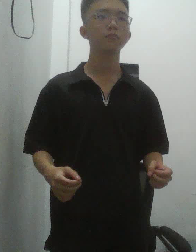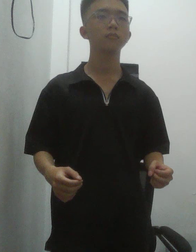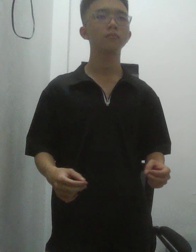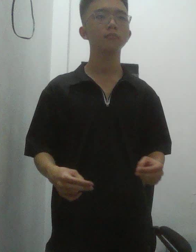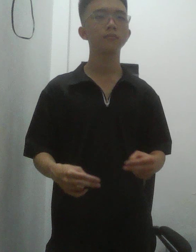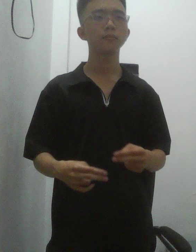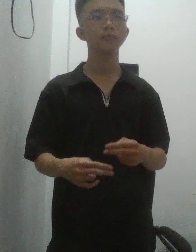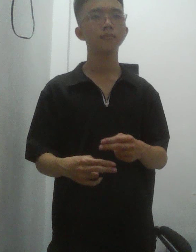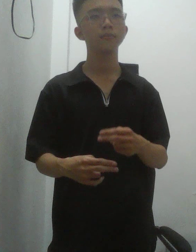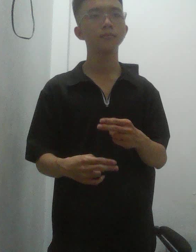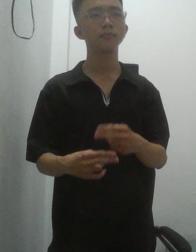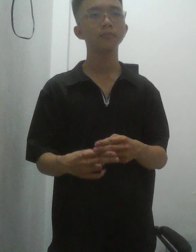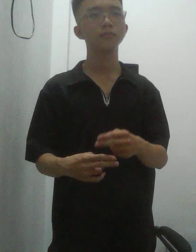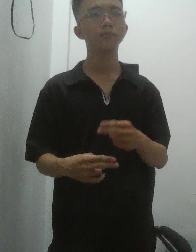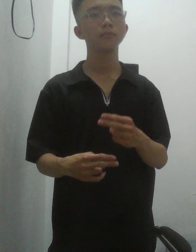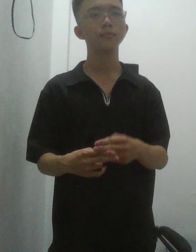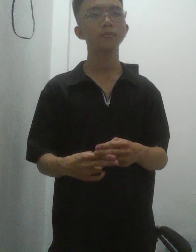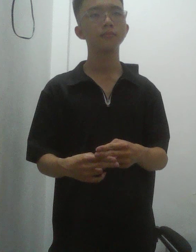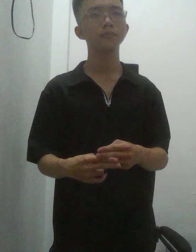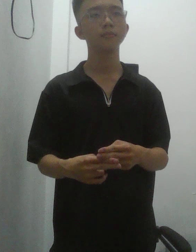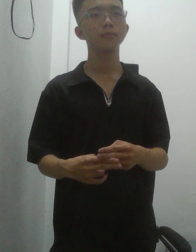ten